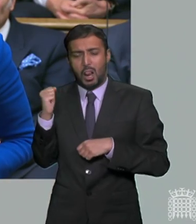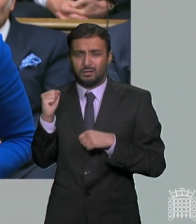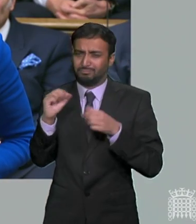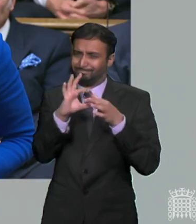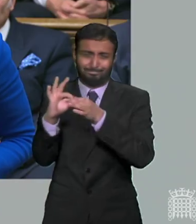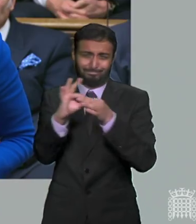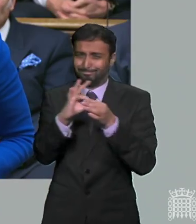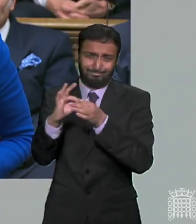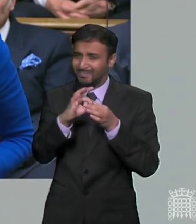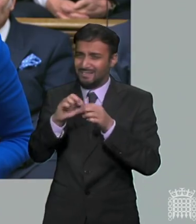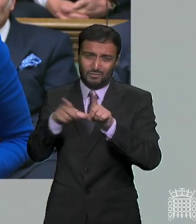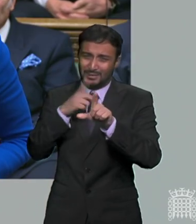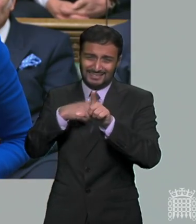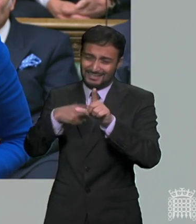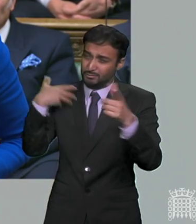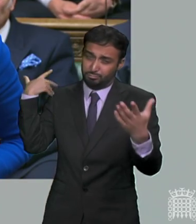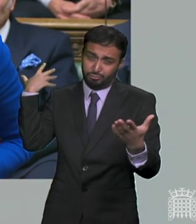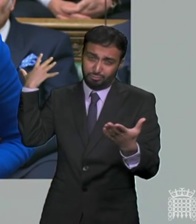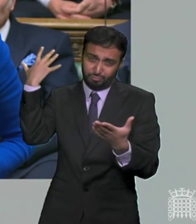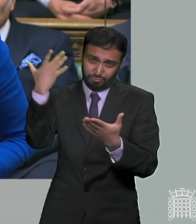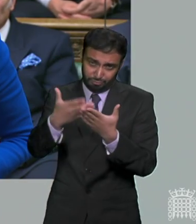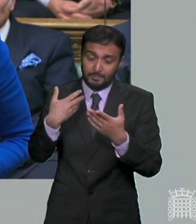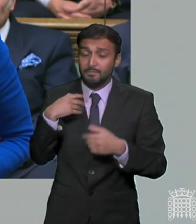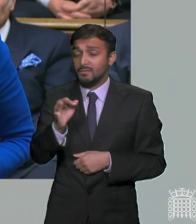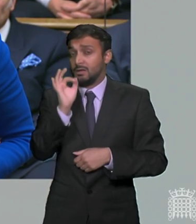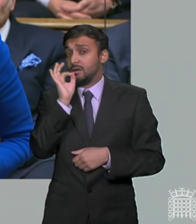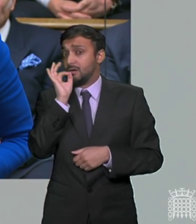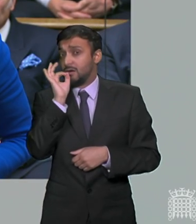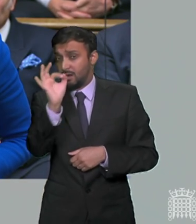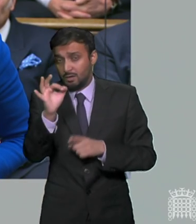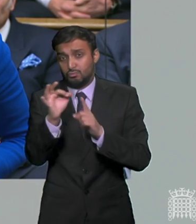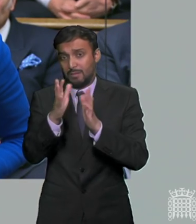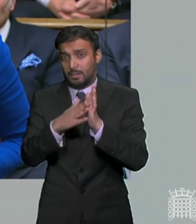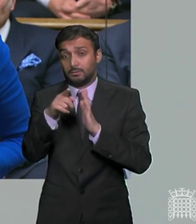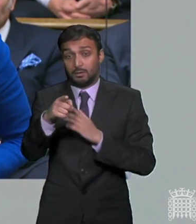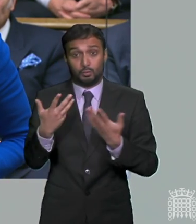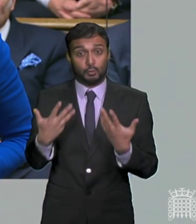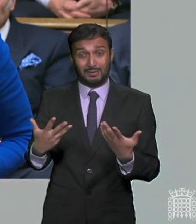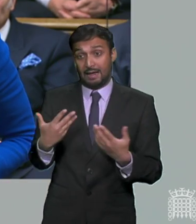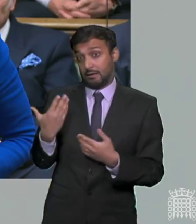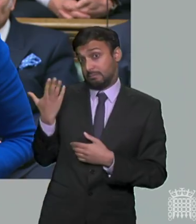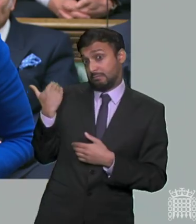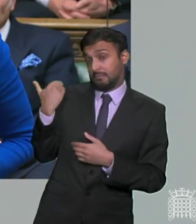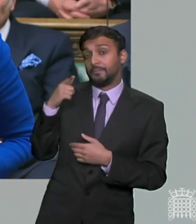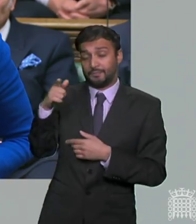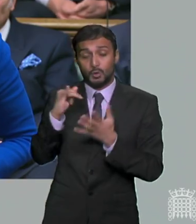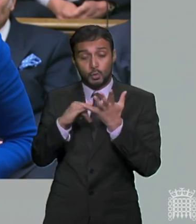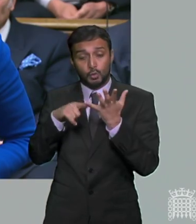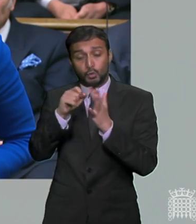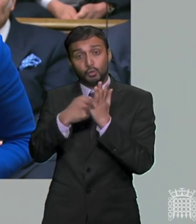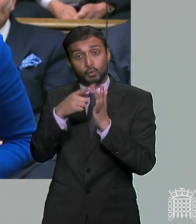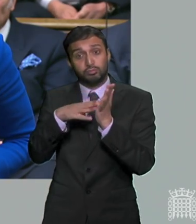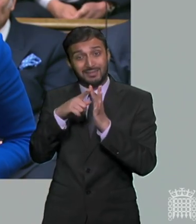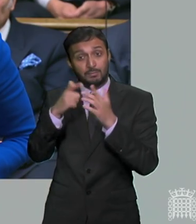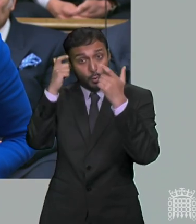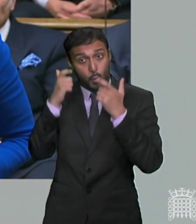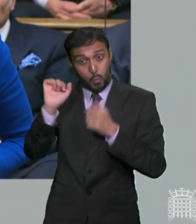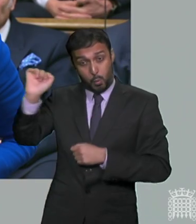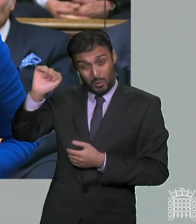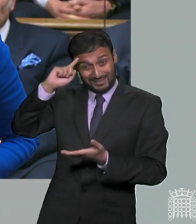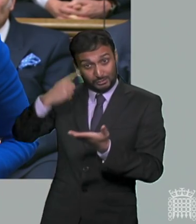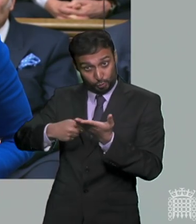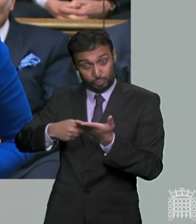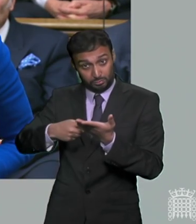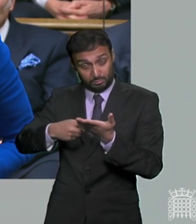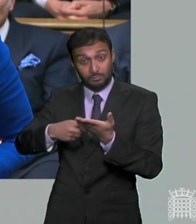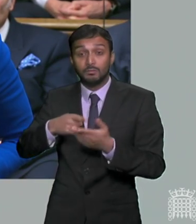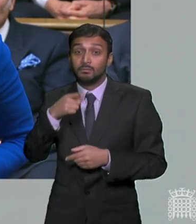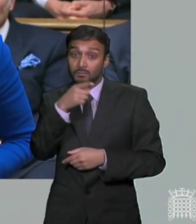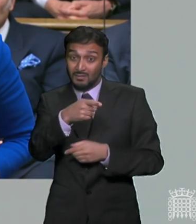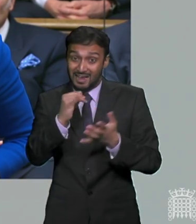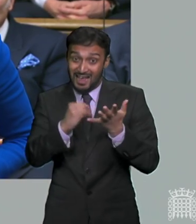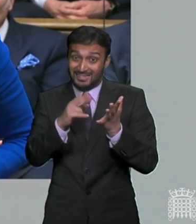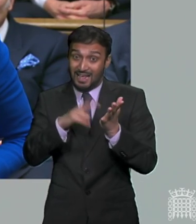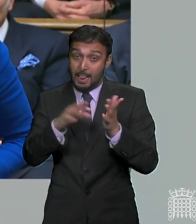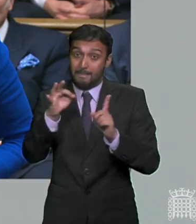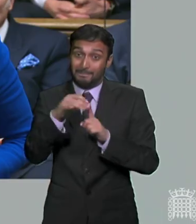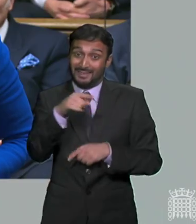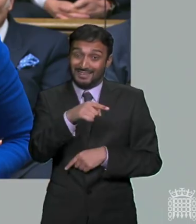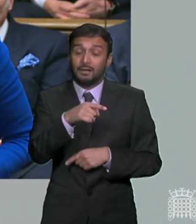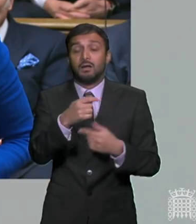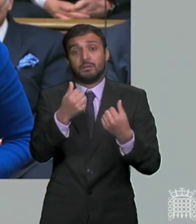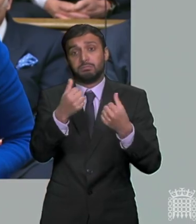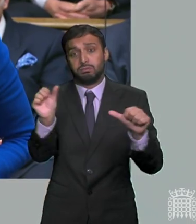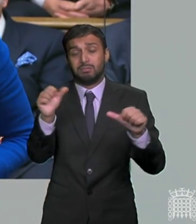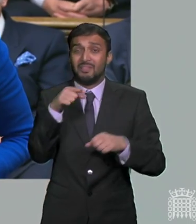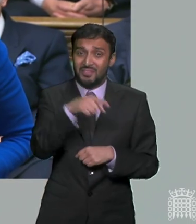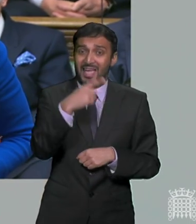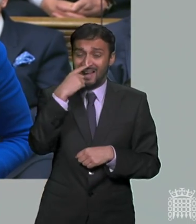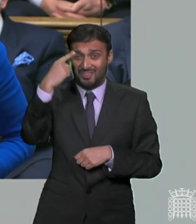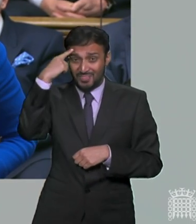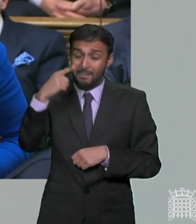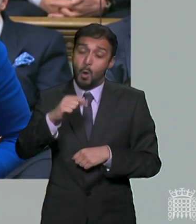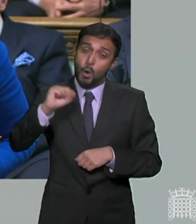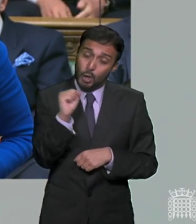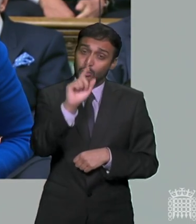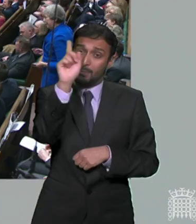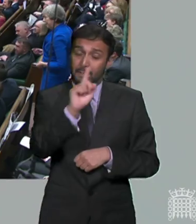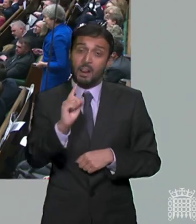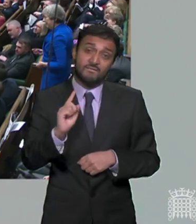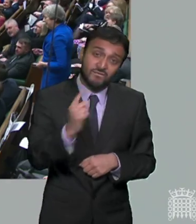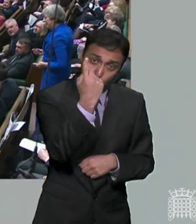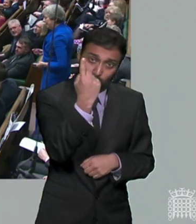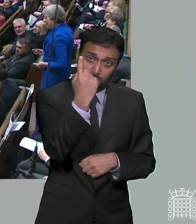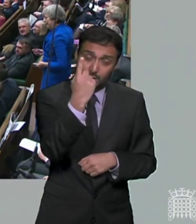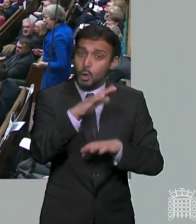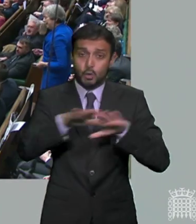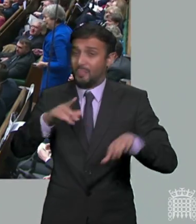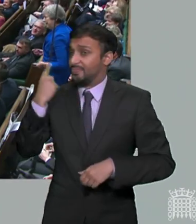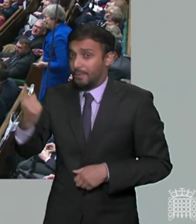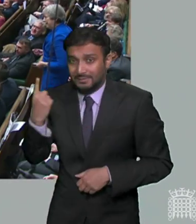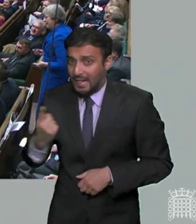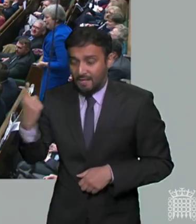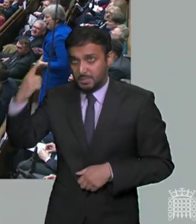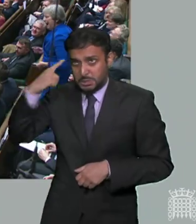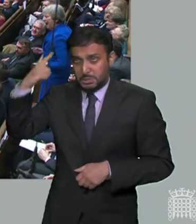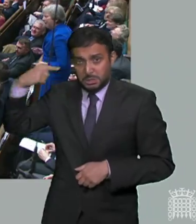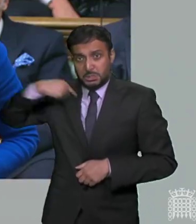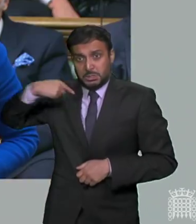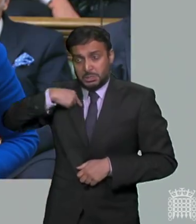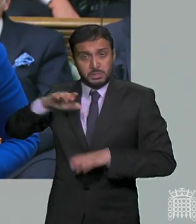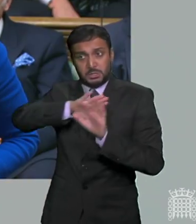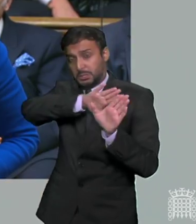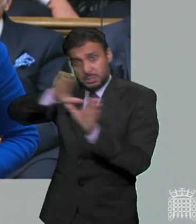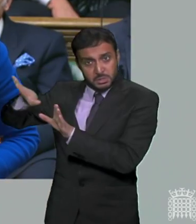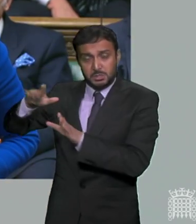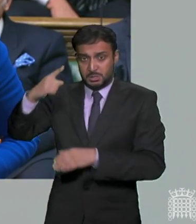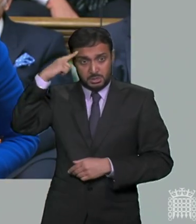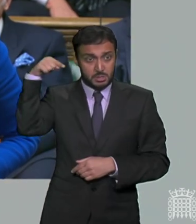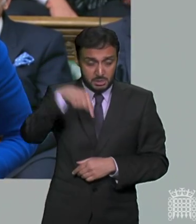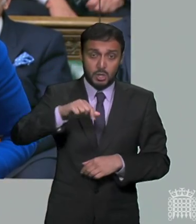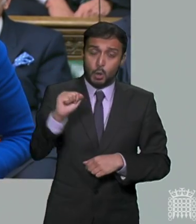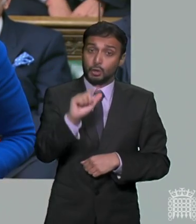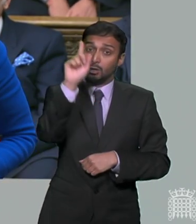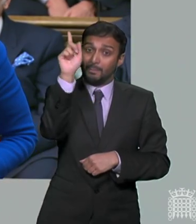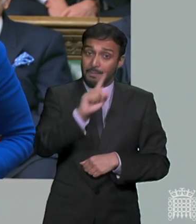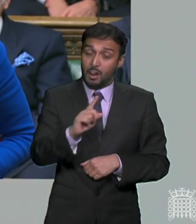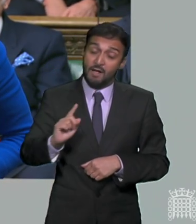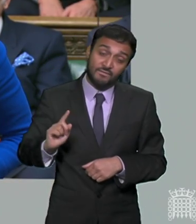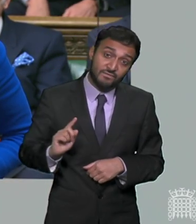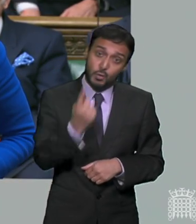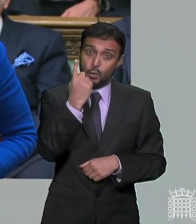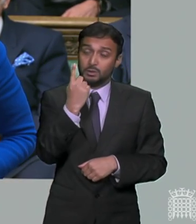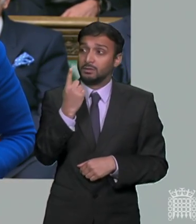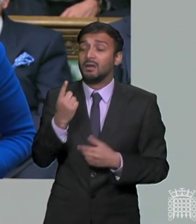Does my right honourable Friend agree that this morning’s Supreme Court decision gives the Scottish nationalists—the SNP—the opportunity, for once, to put the people of Scotland first and end their